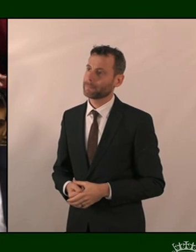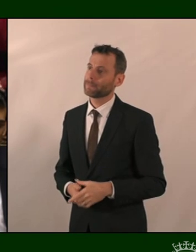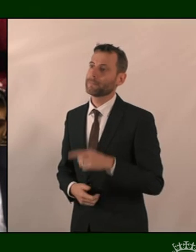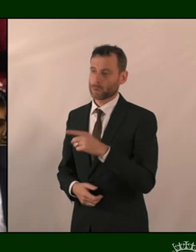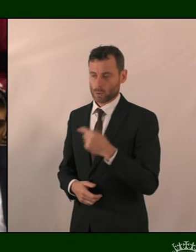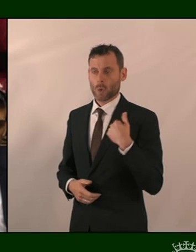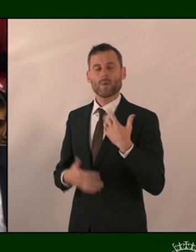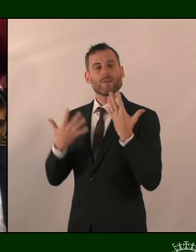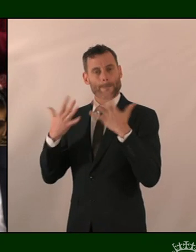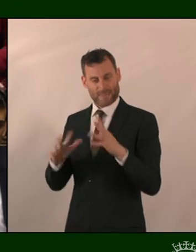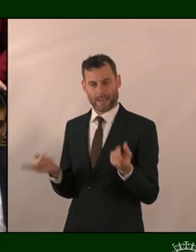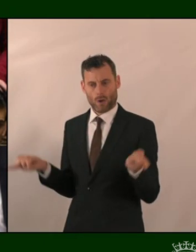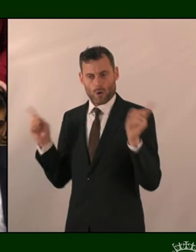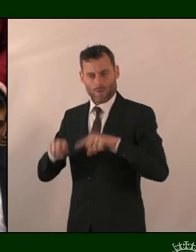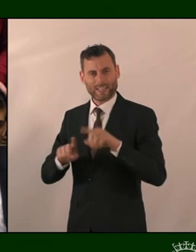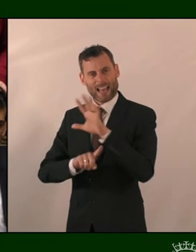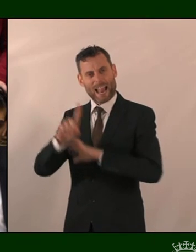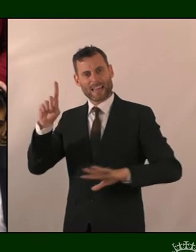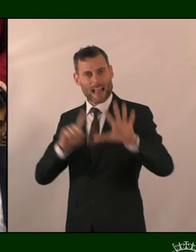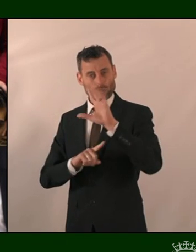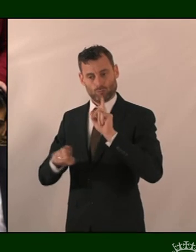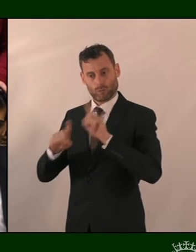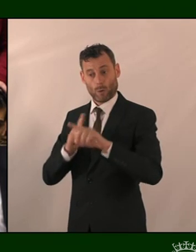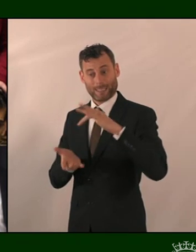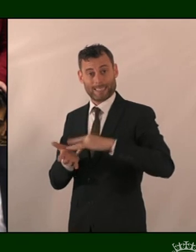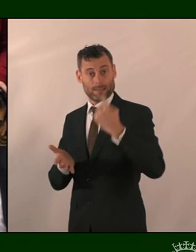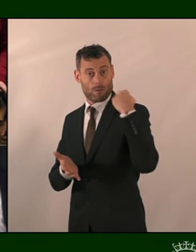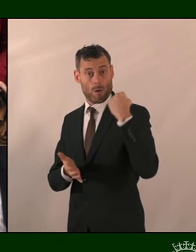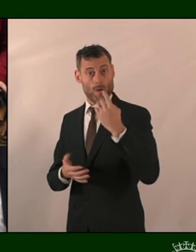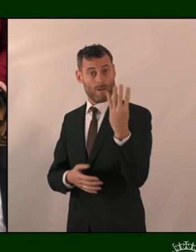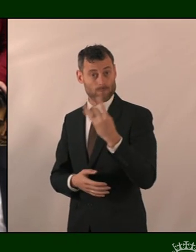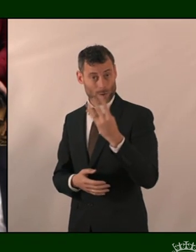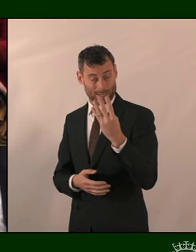We convened the national flood response centre on 14 February.